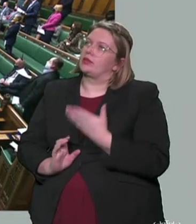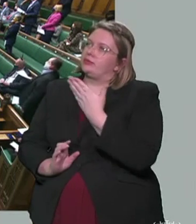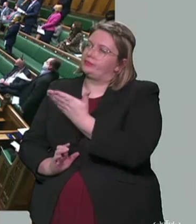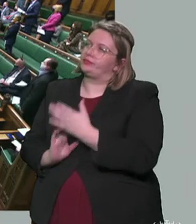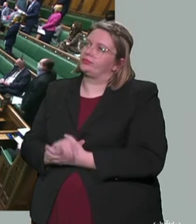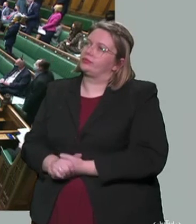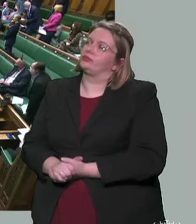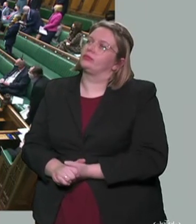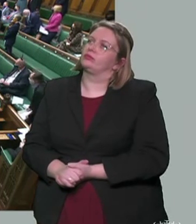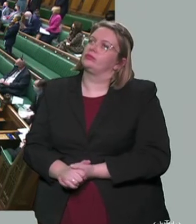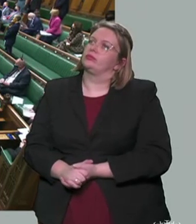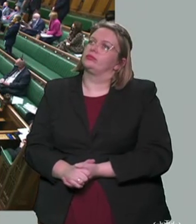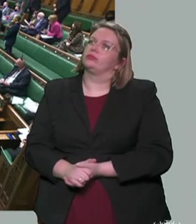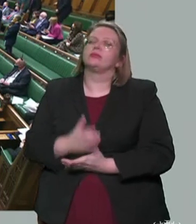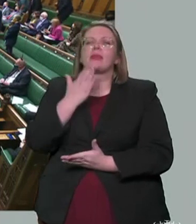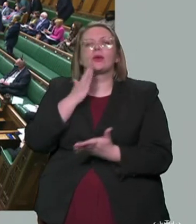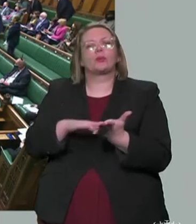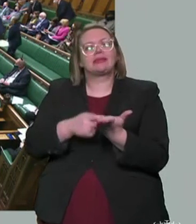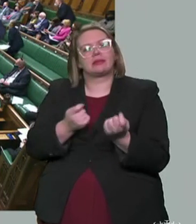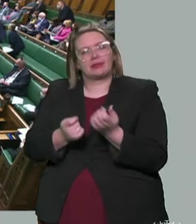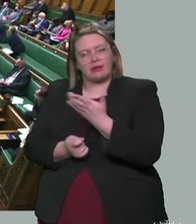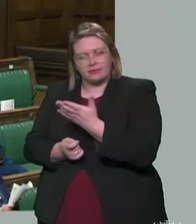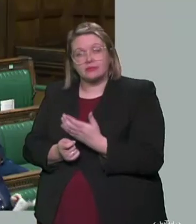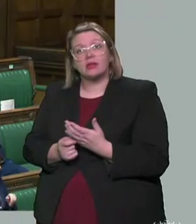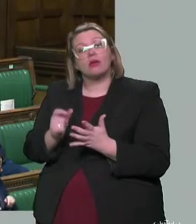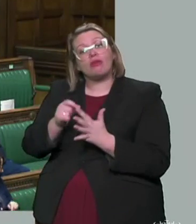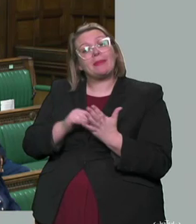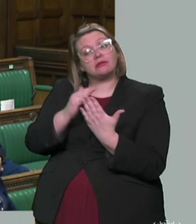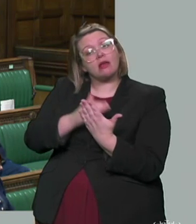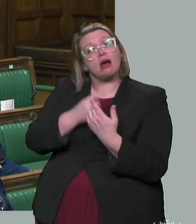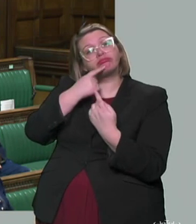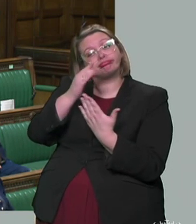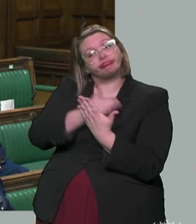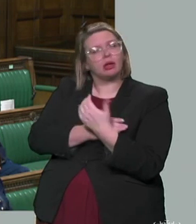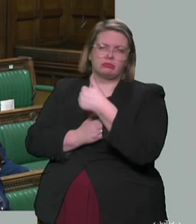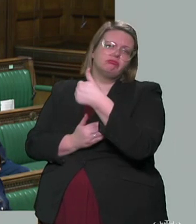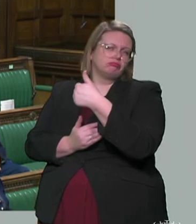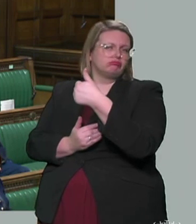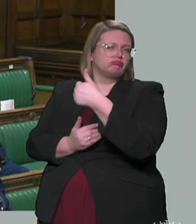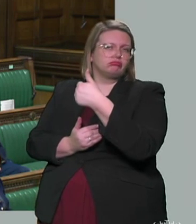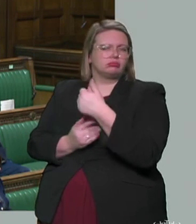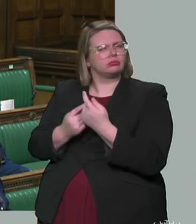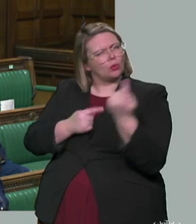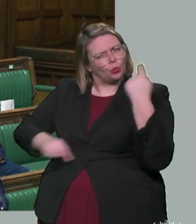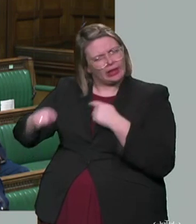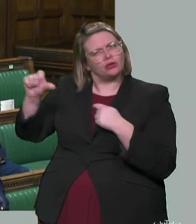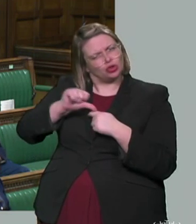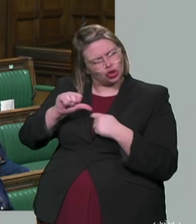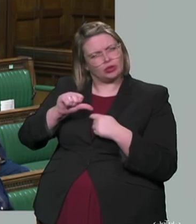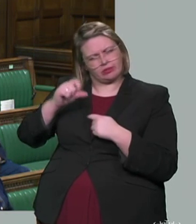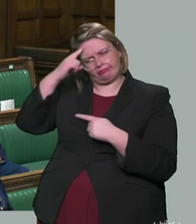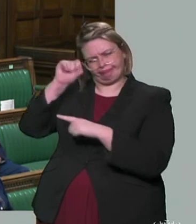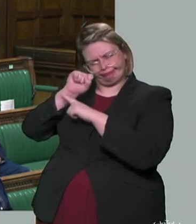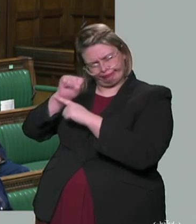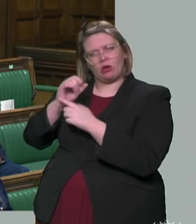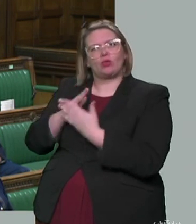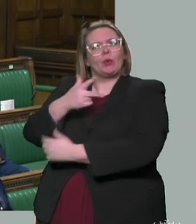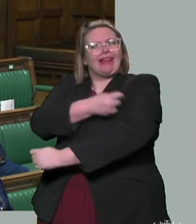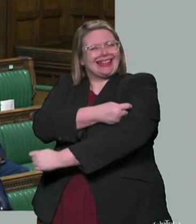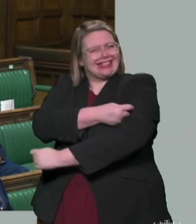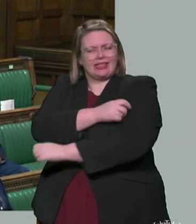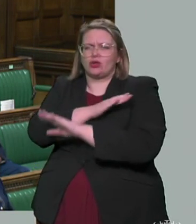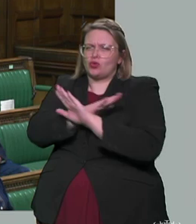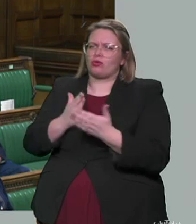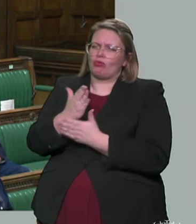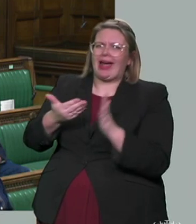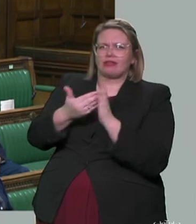I welcome the changes the Prime Minister has announced: all of us should want to be protected by vaccines rather than restrictions in future.